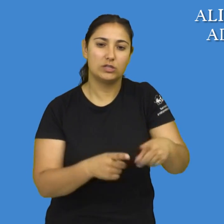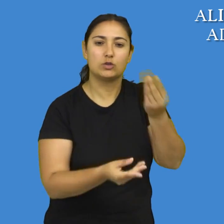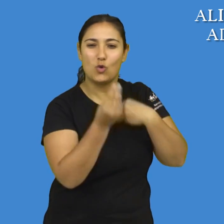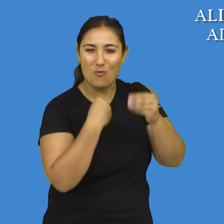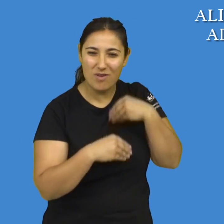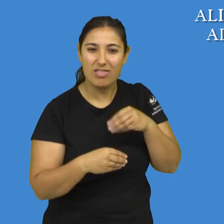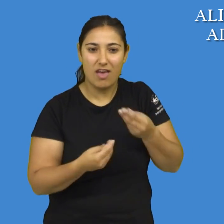comer